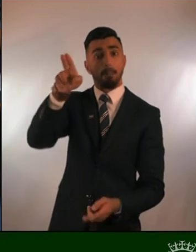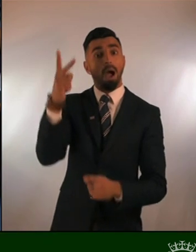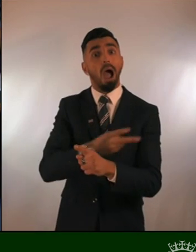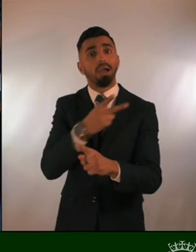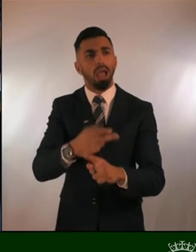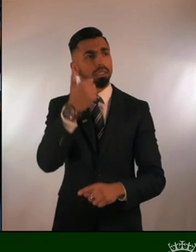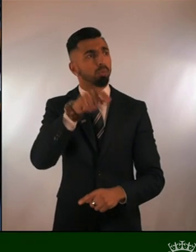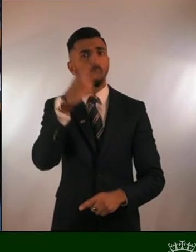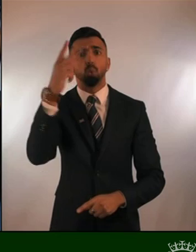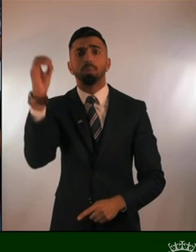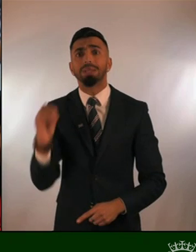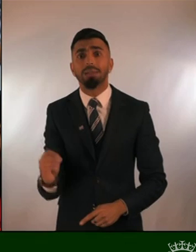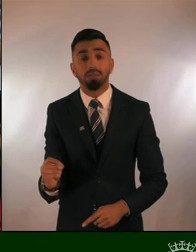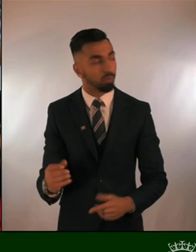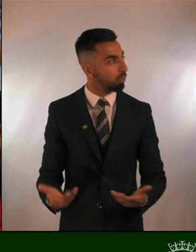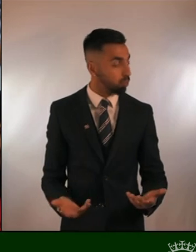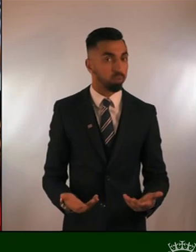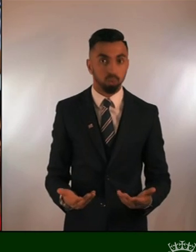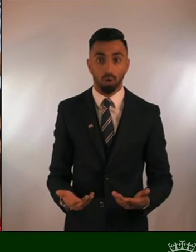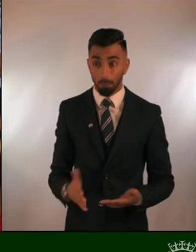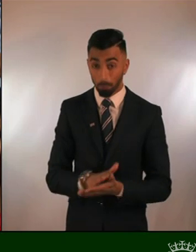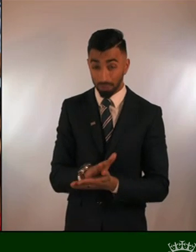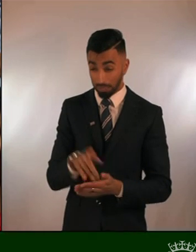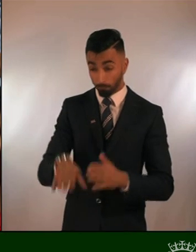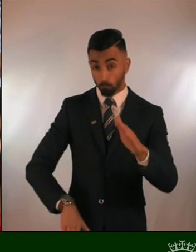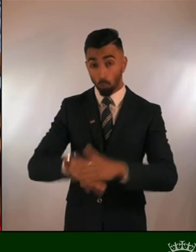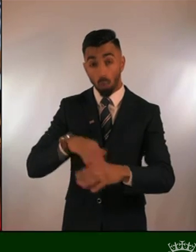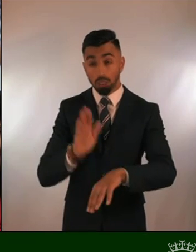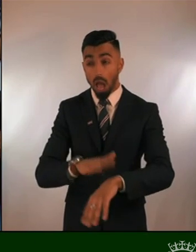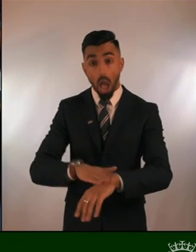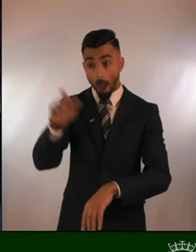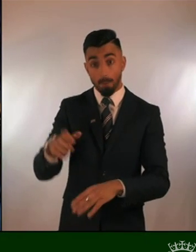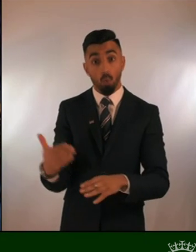For a full-time worker, that is a pay rise of almost £1,000.